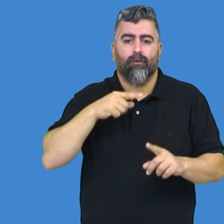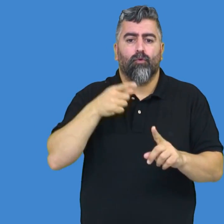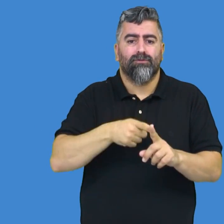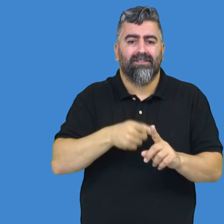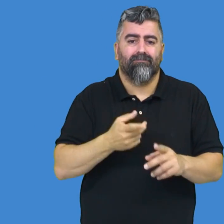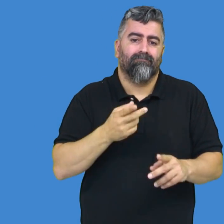usar